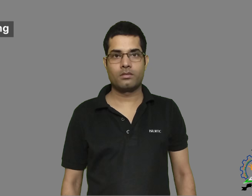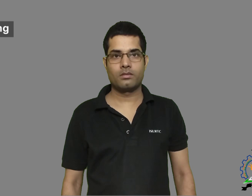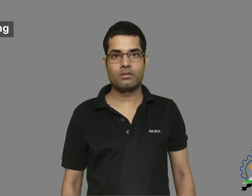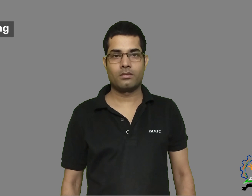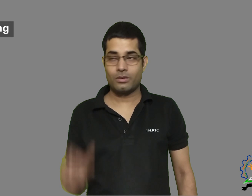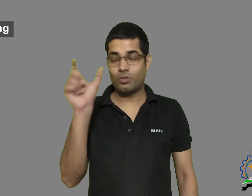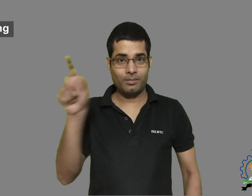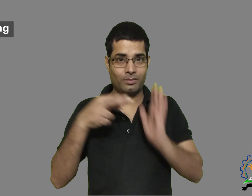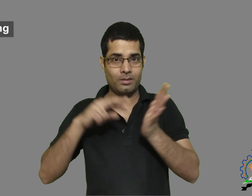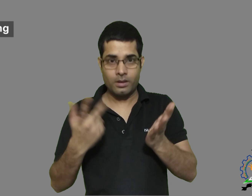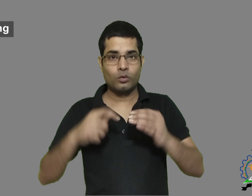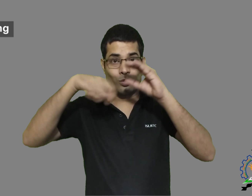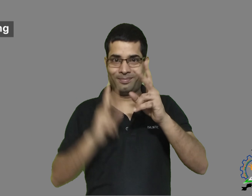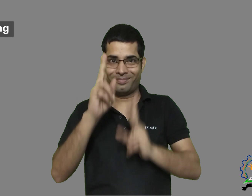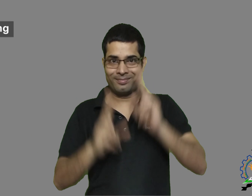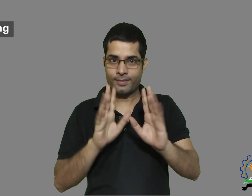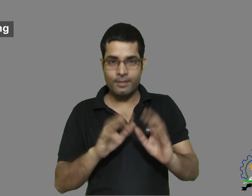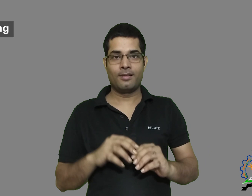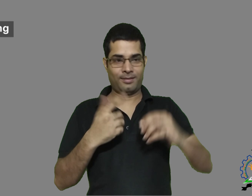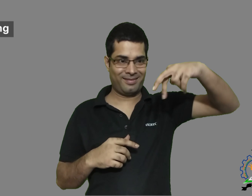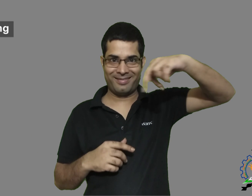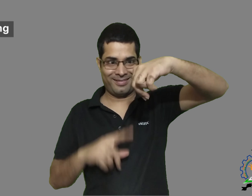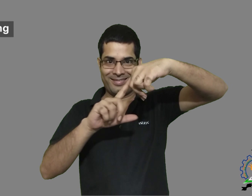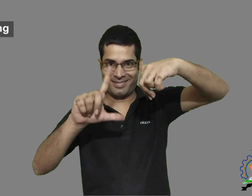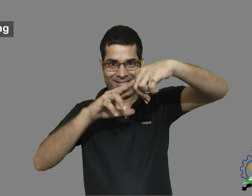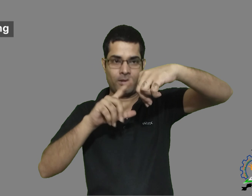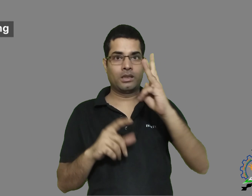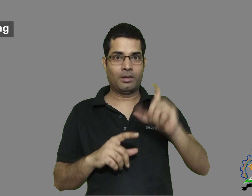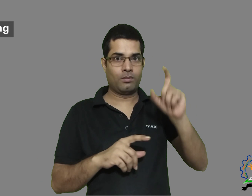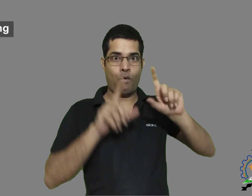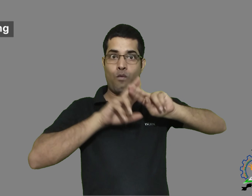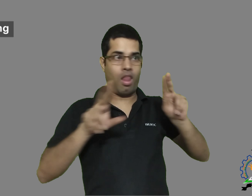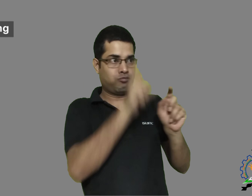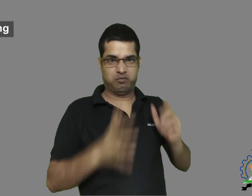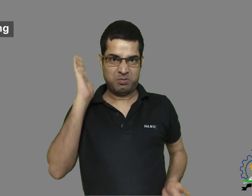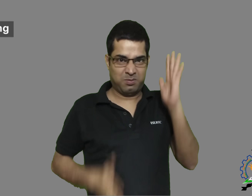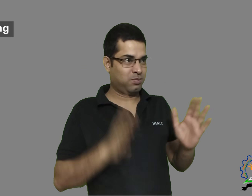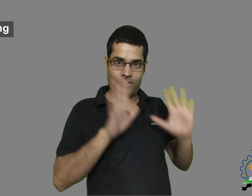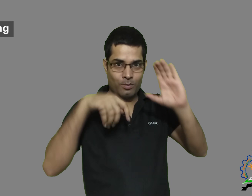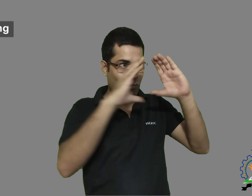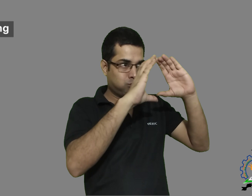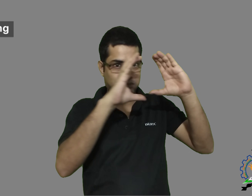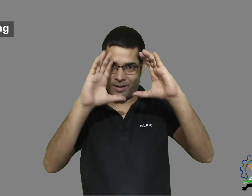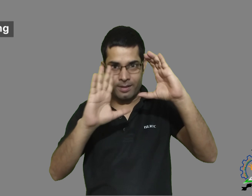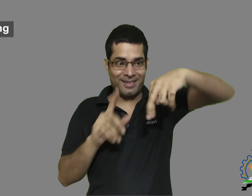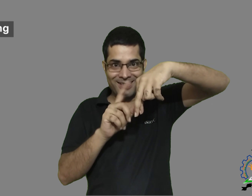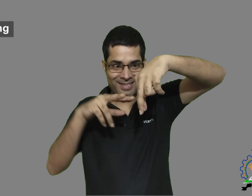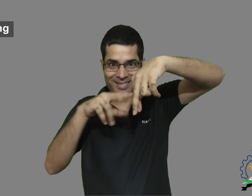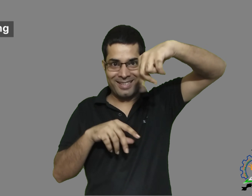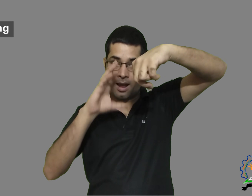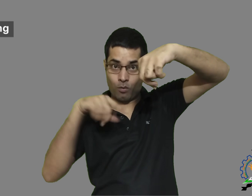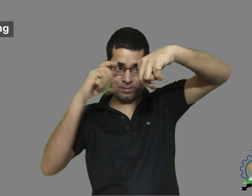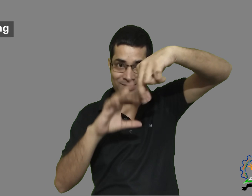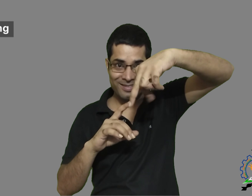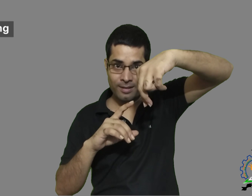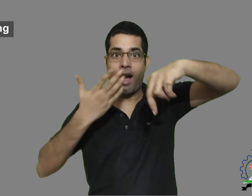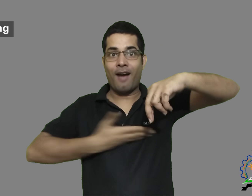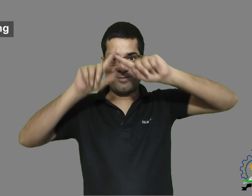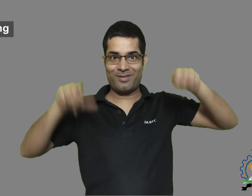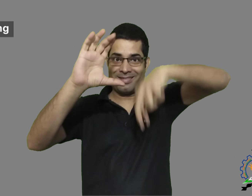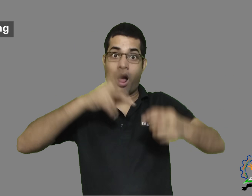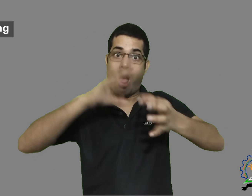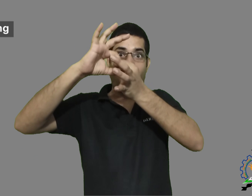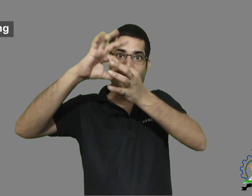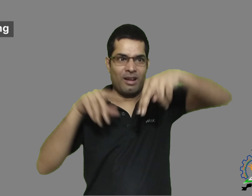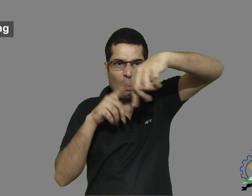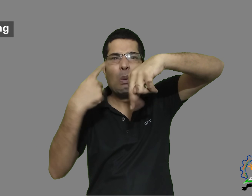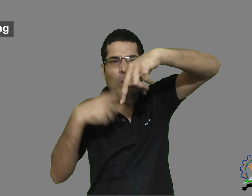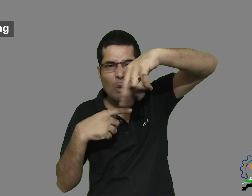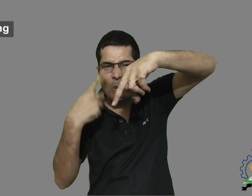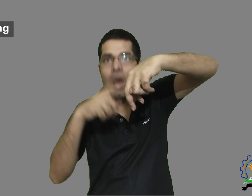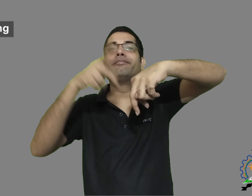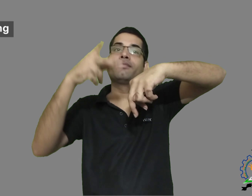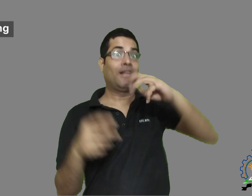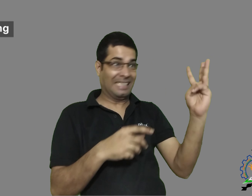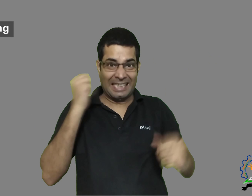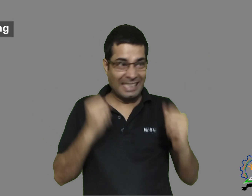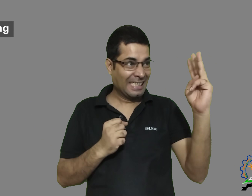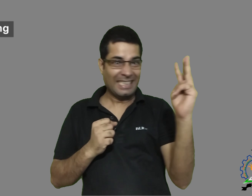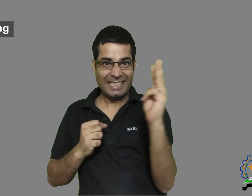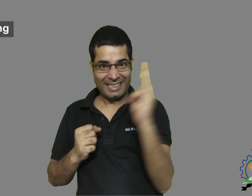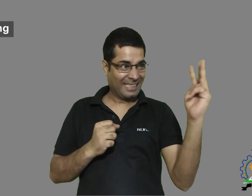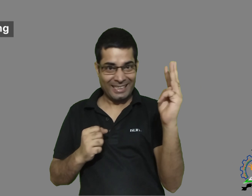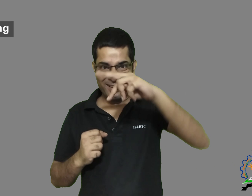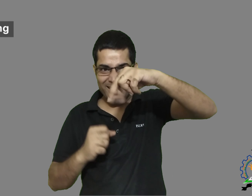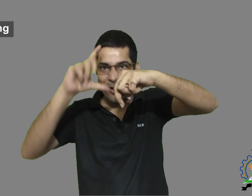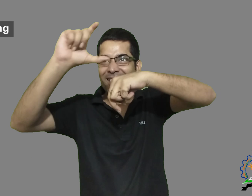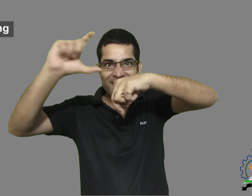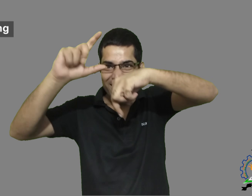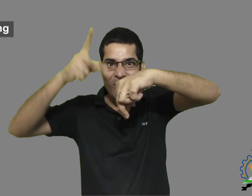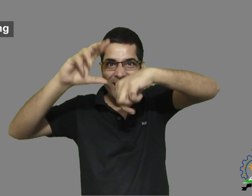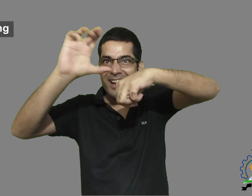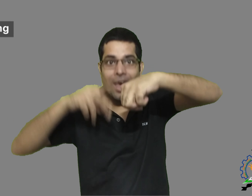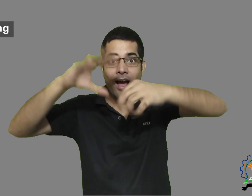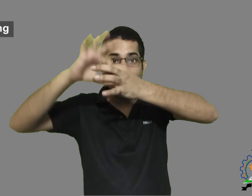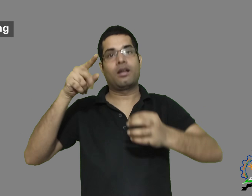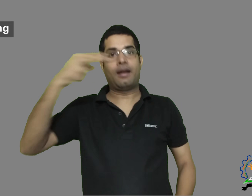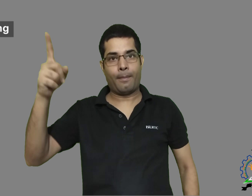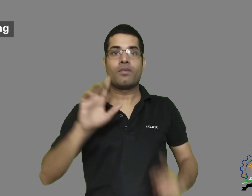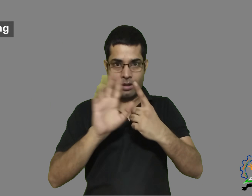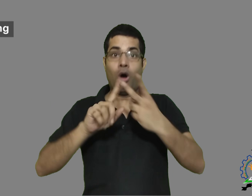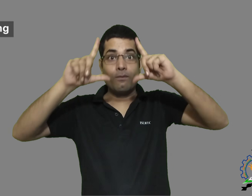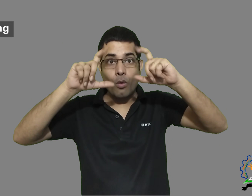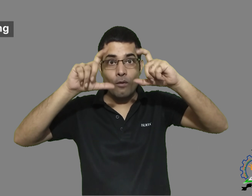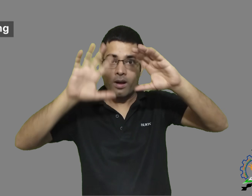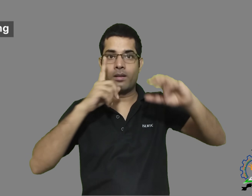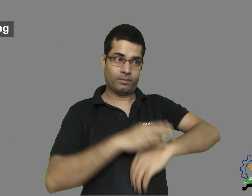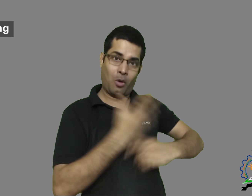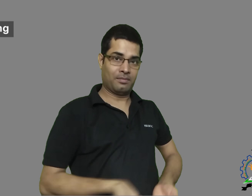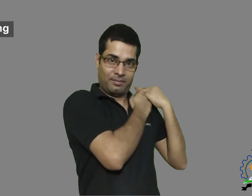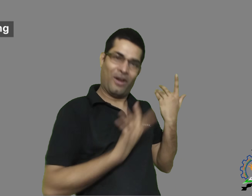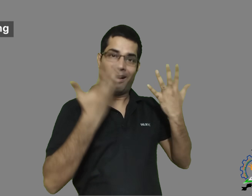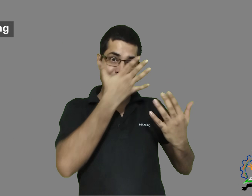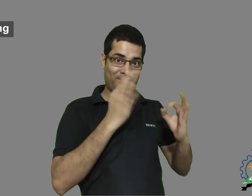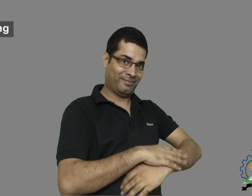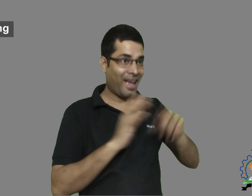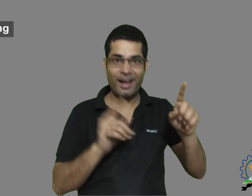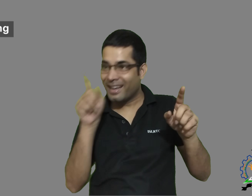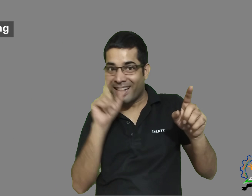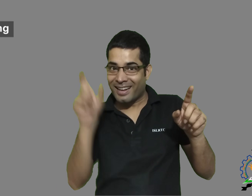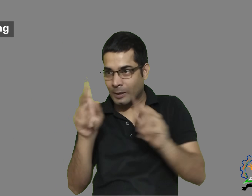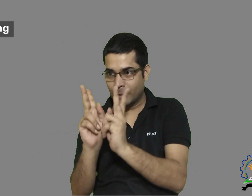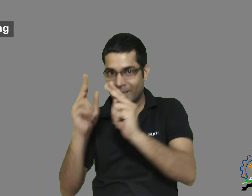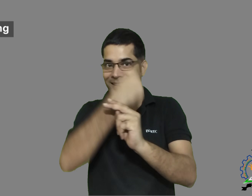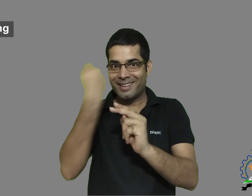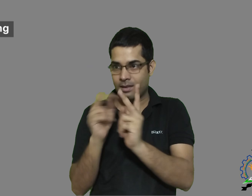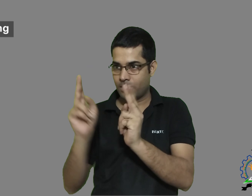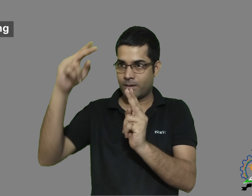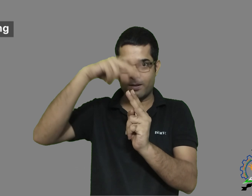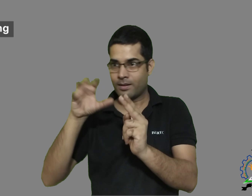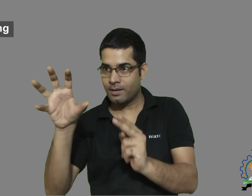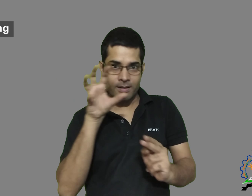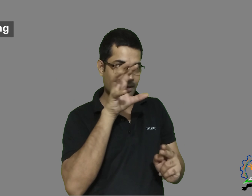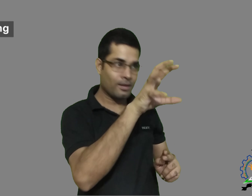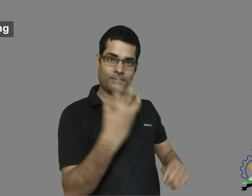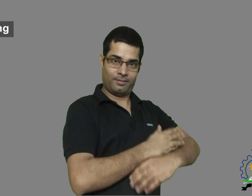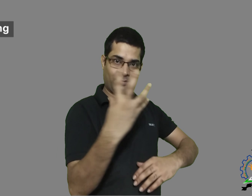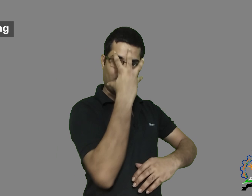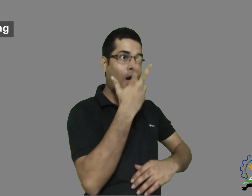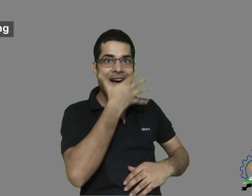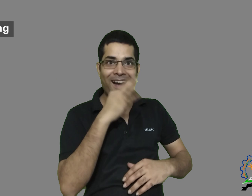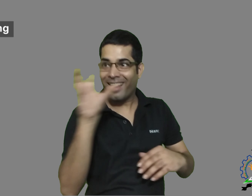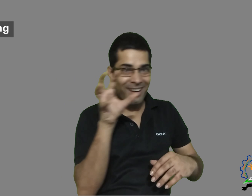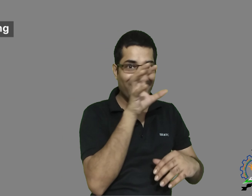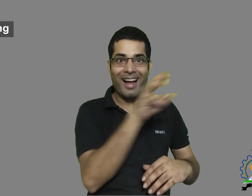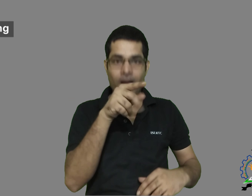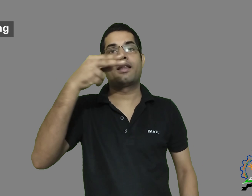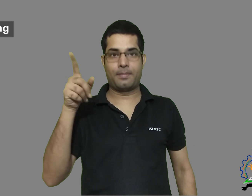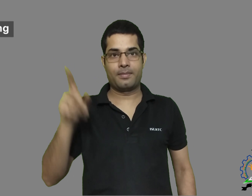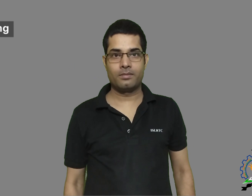Superimposing